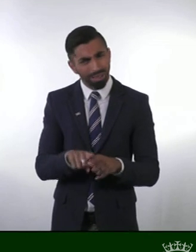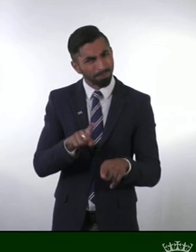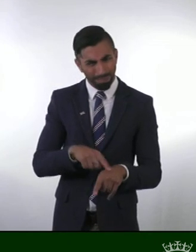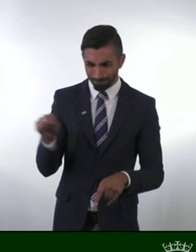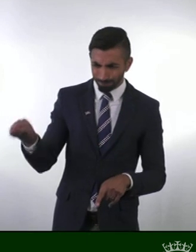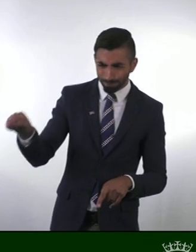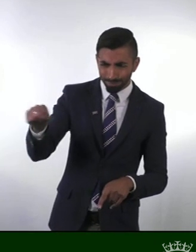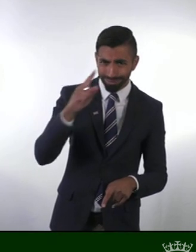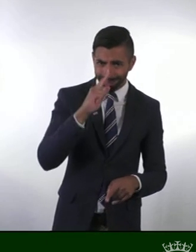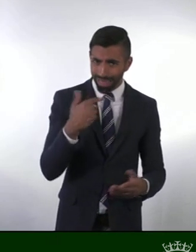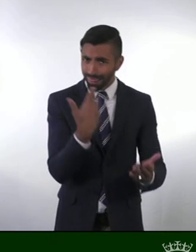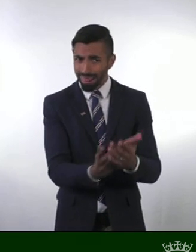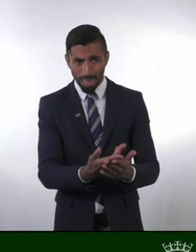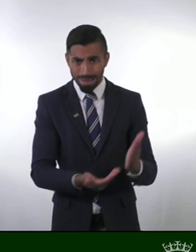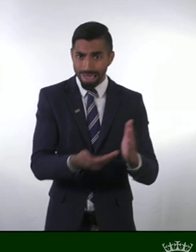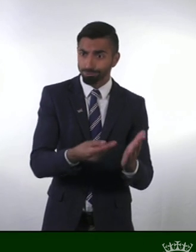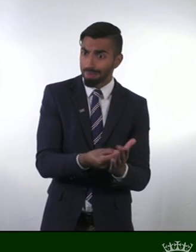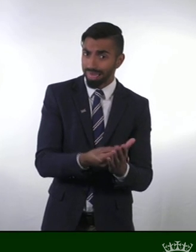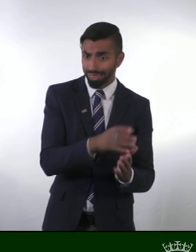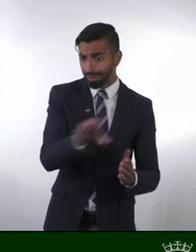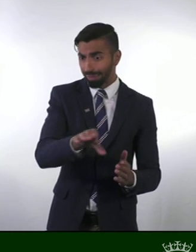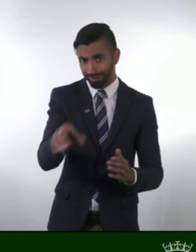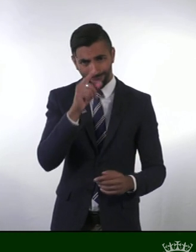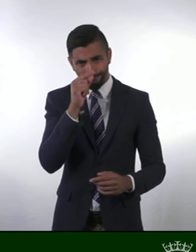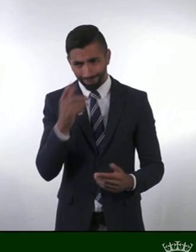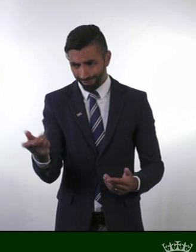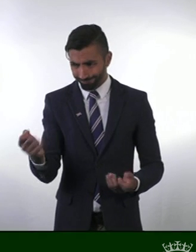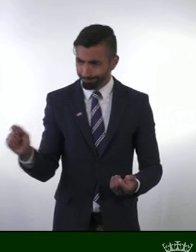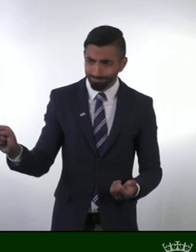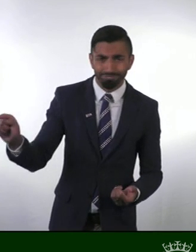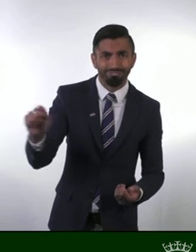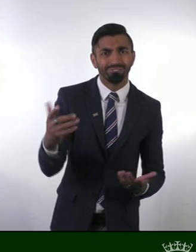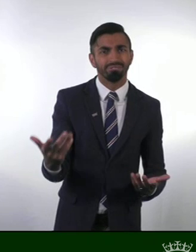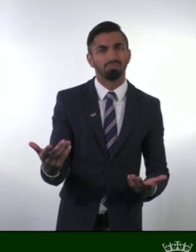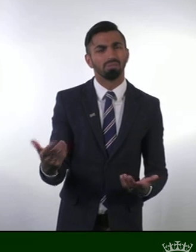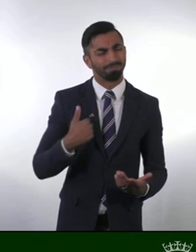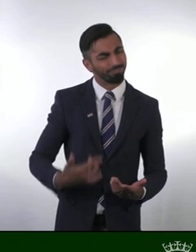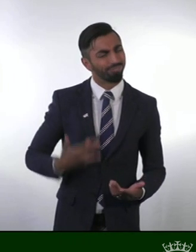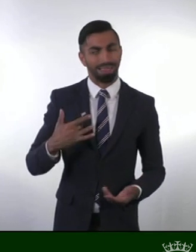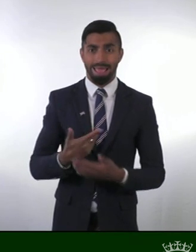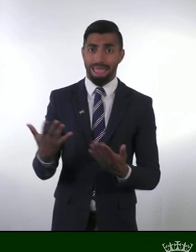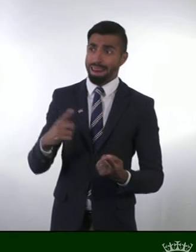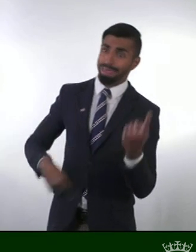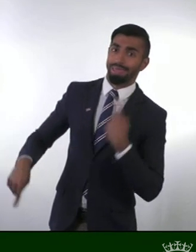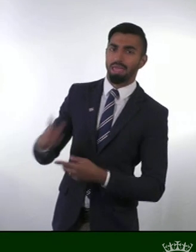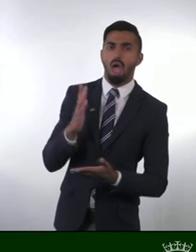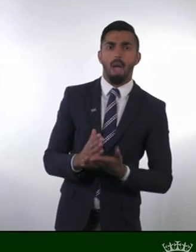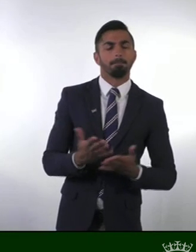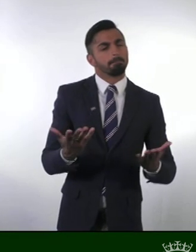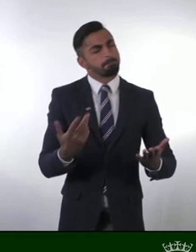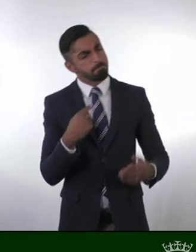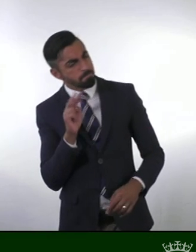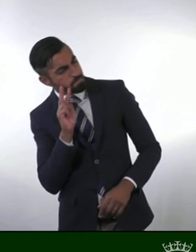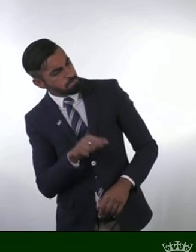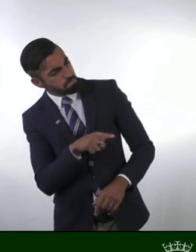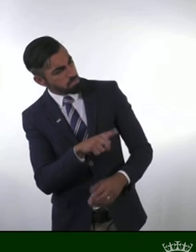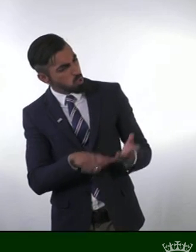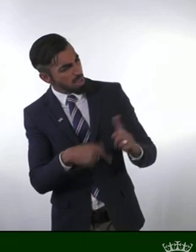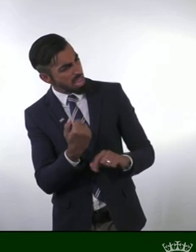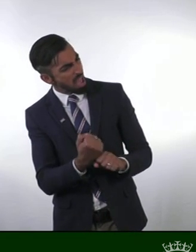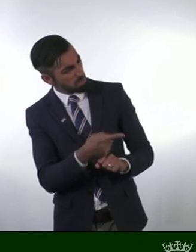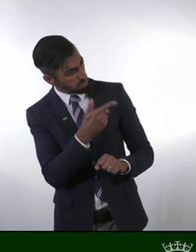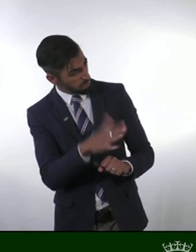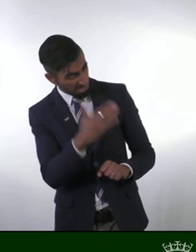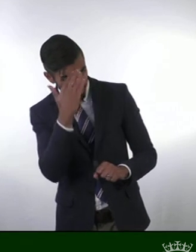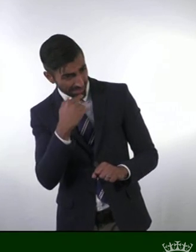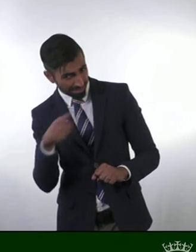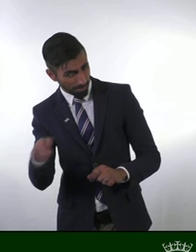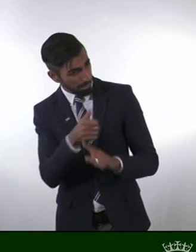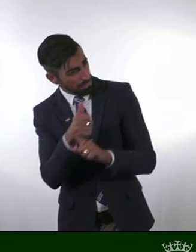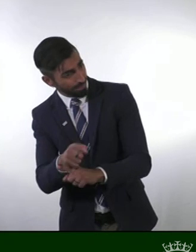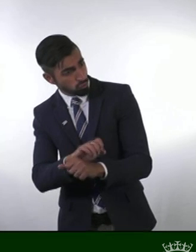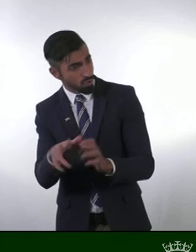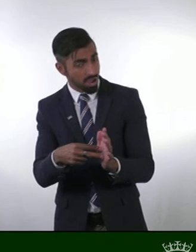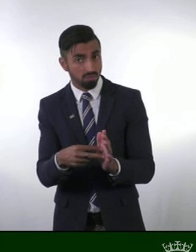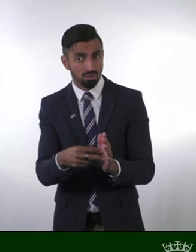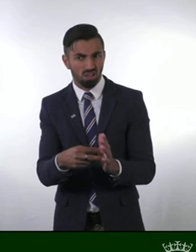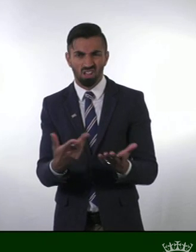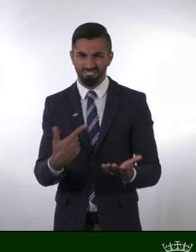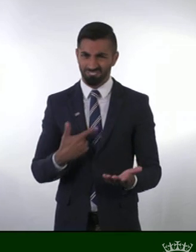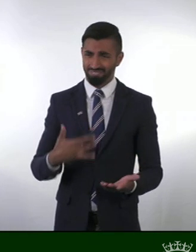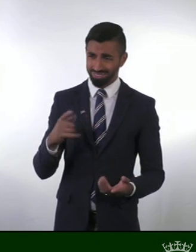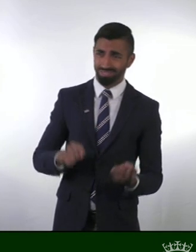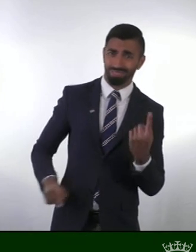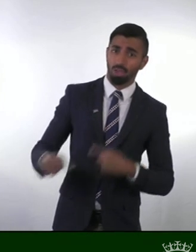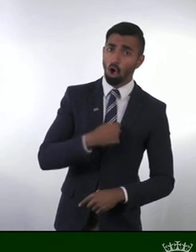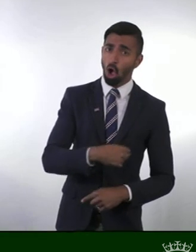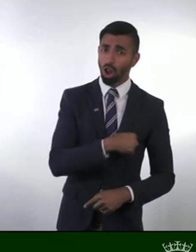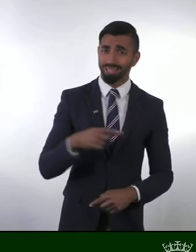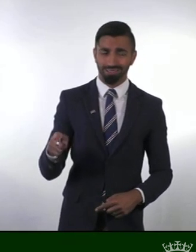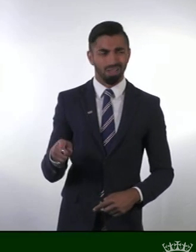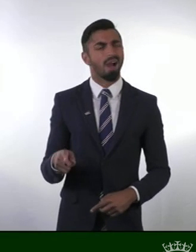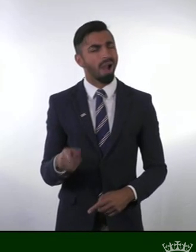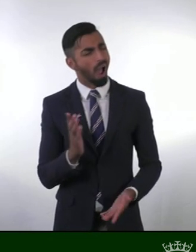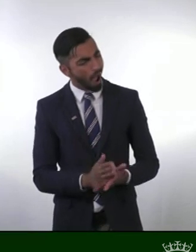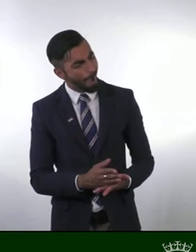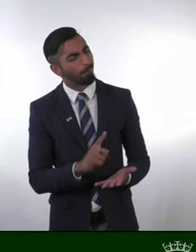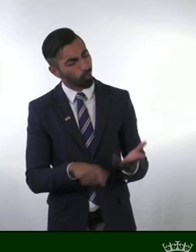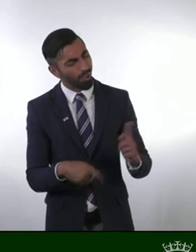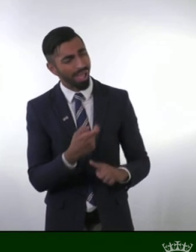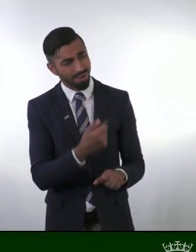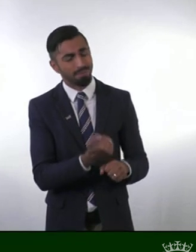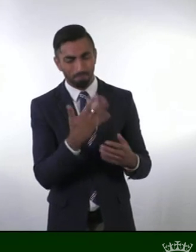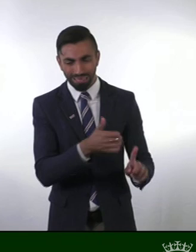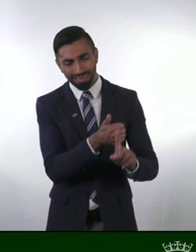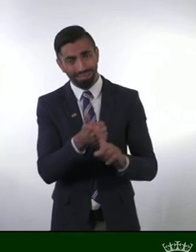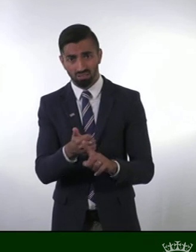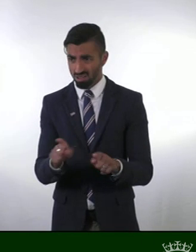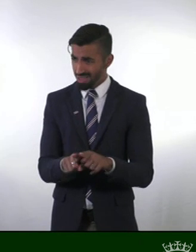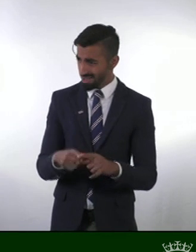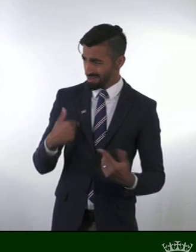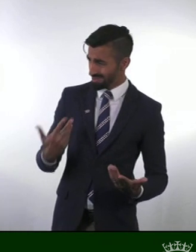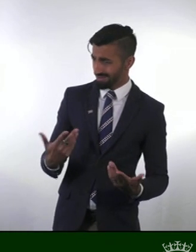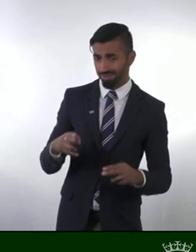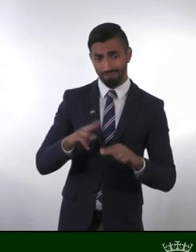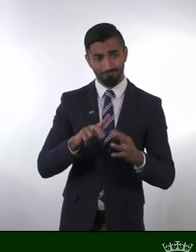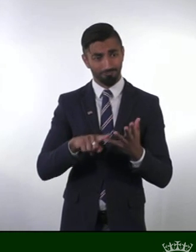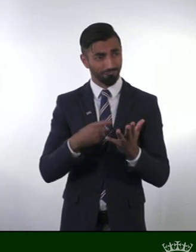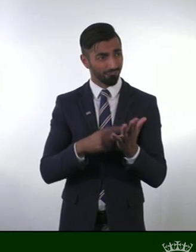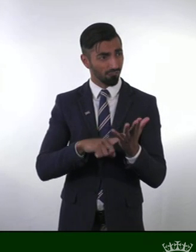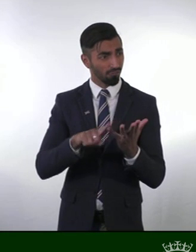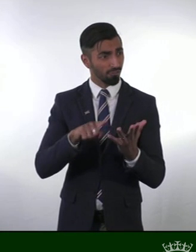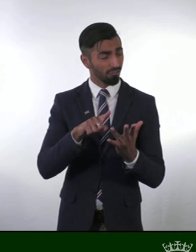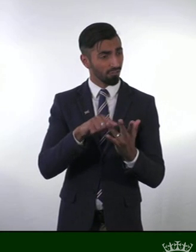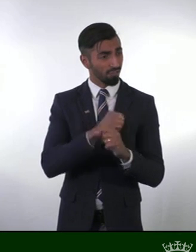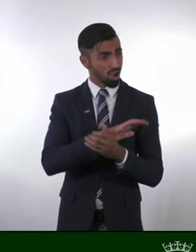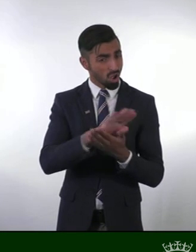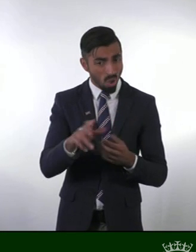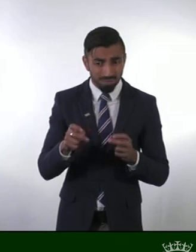Anybody looking impartially at what we are doing to support the people of this country throughout this epidemic will concede that the UK has done more than virtually any other country on earth to look after the people of this country, whether through the furloughing scheme, the bounce-back loans or anything else.